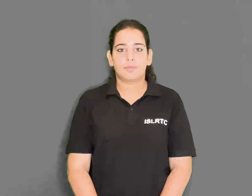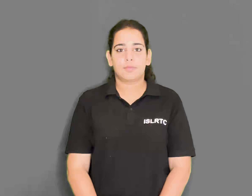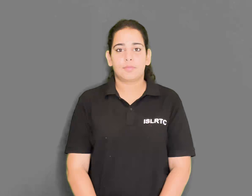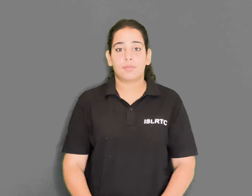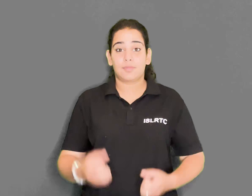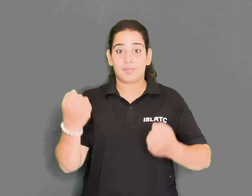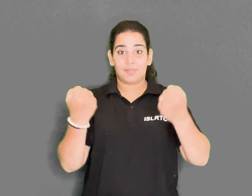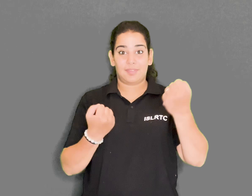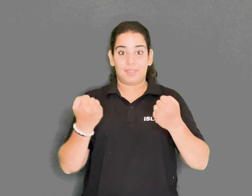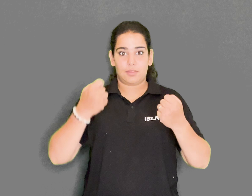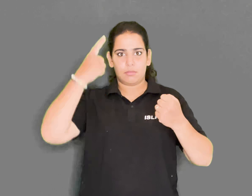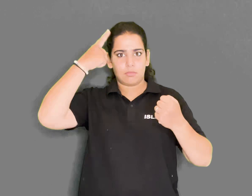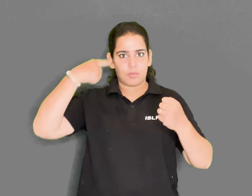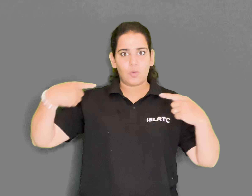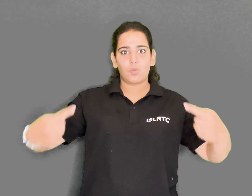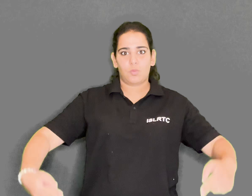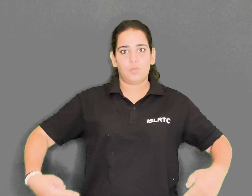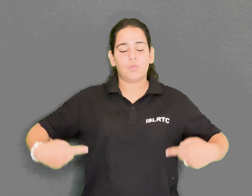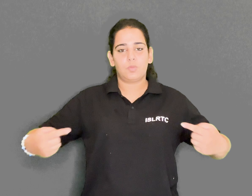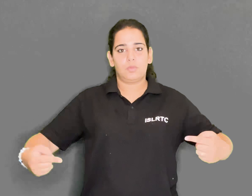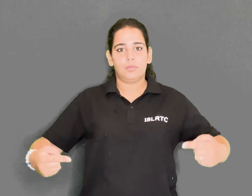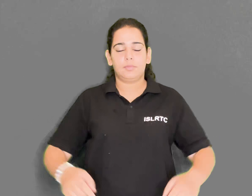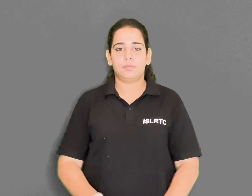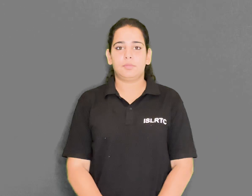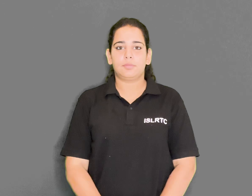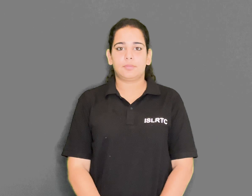Wheelbase